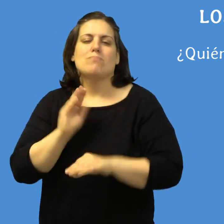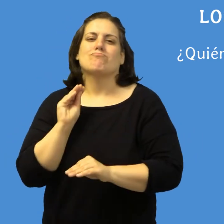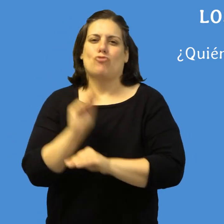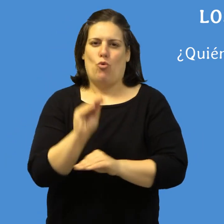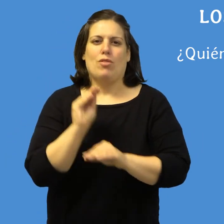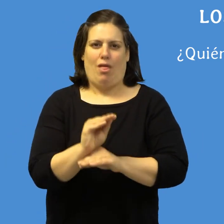cuidar